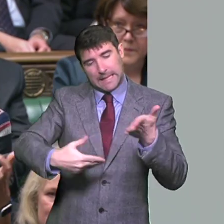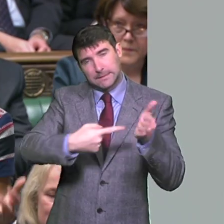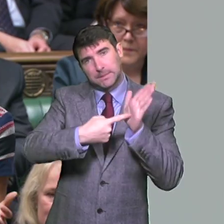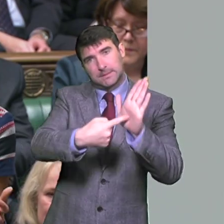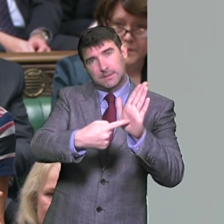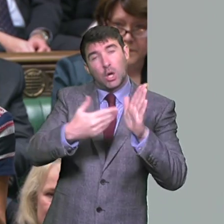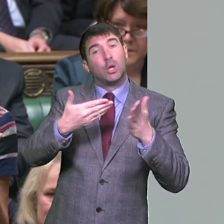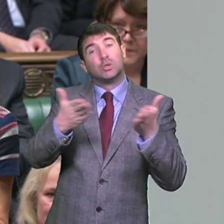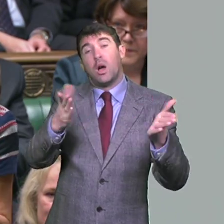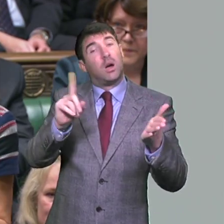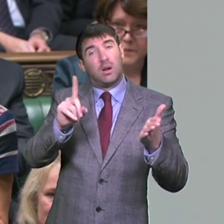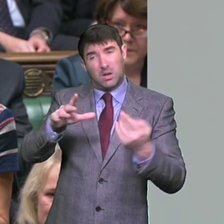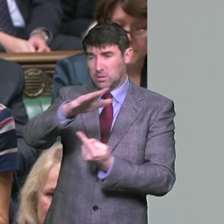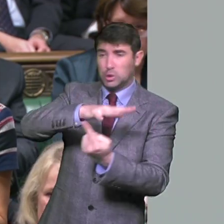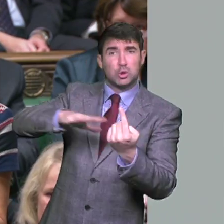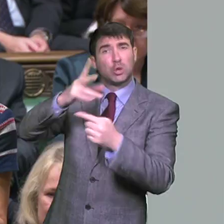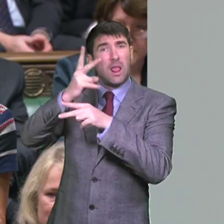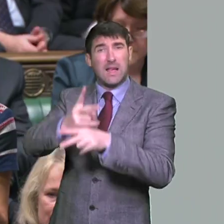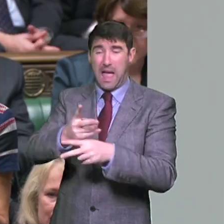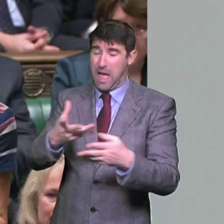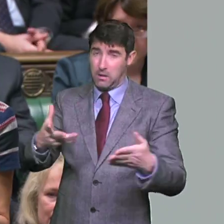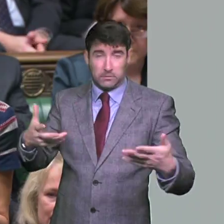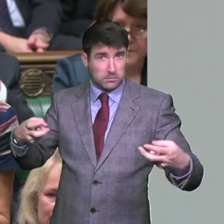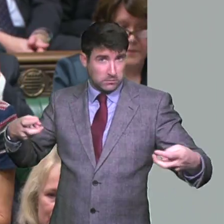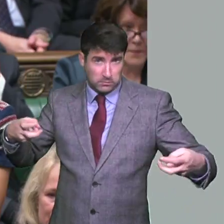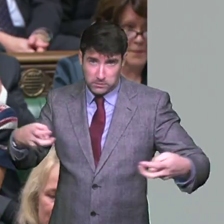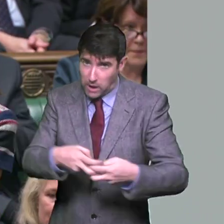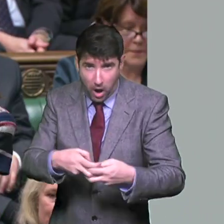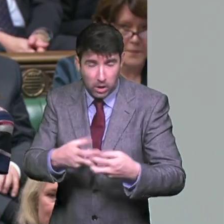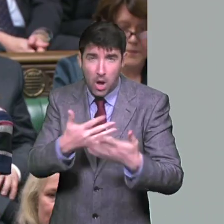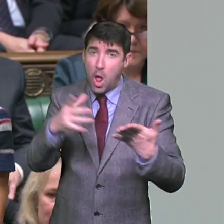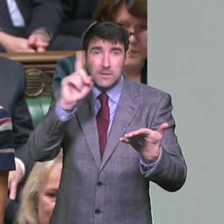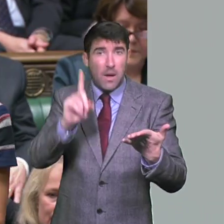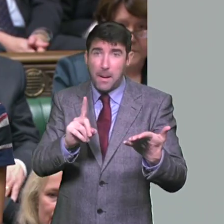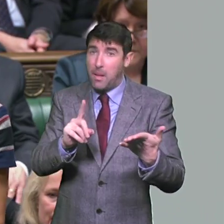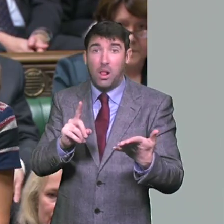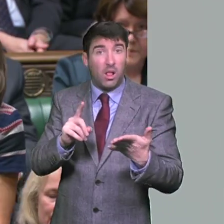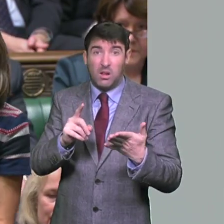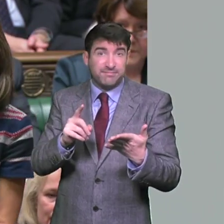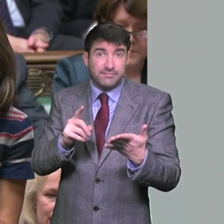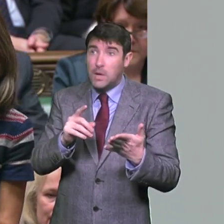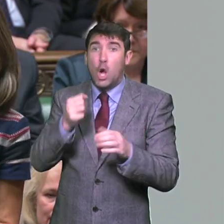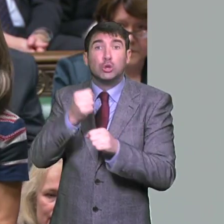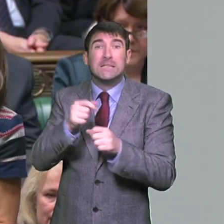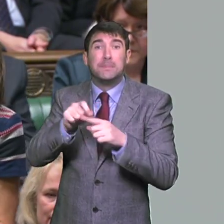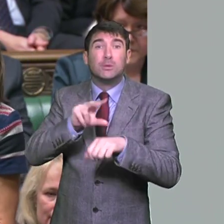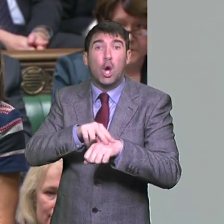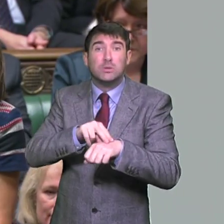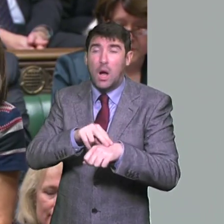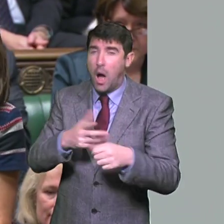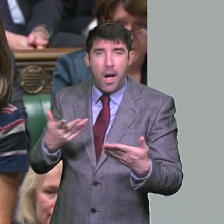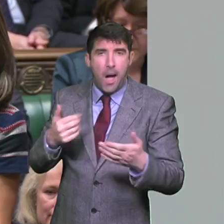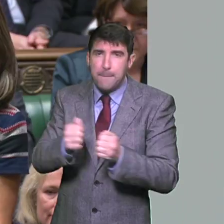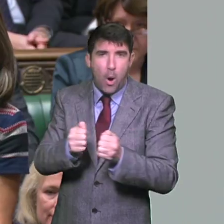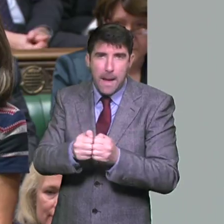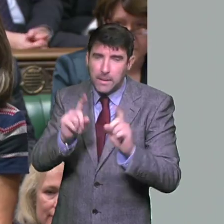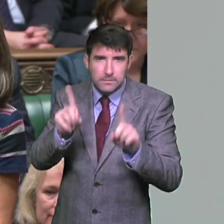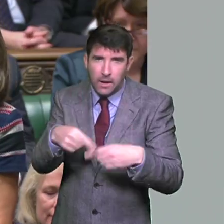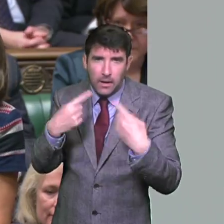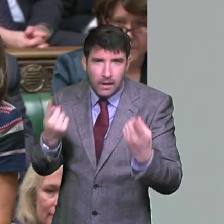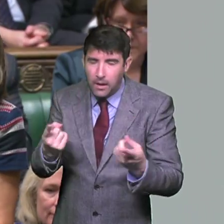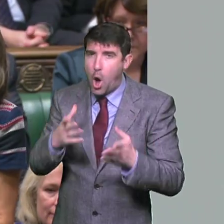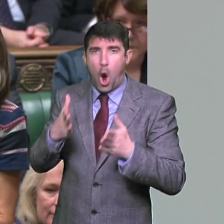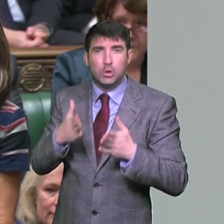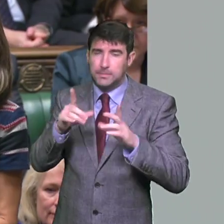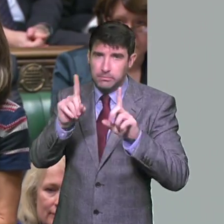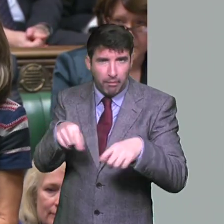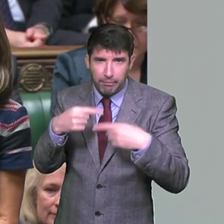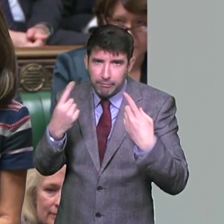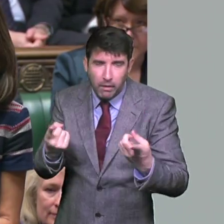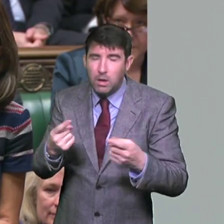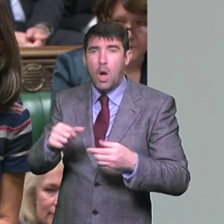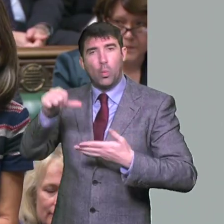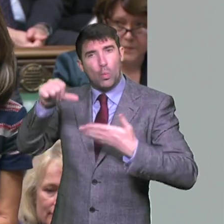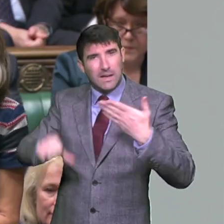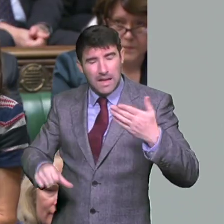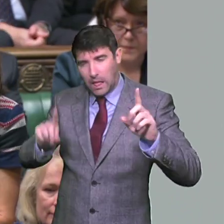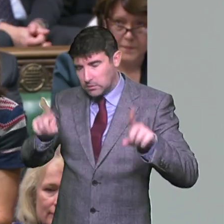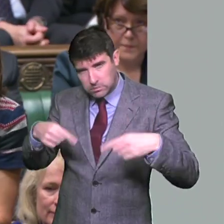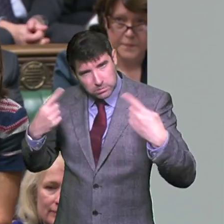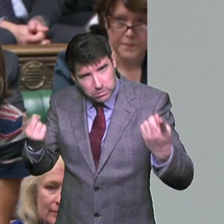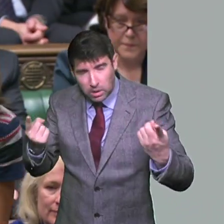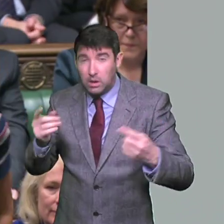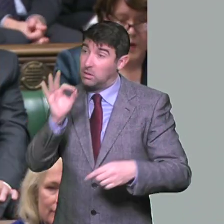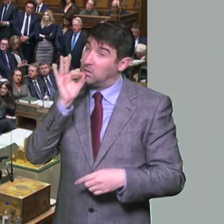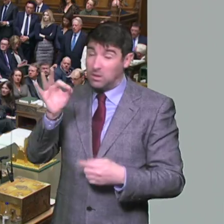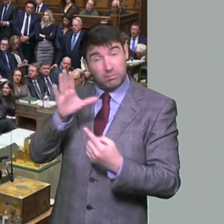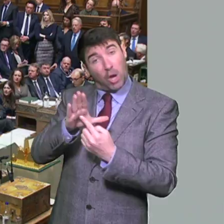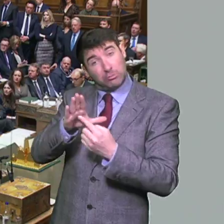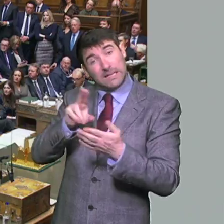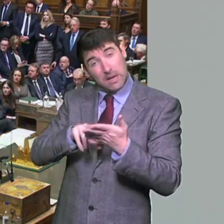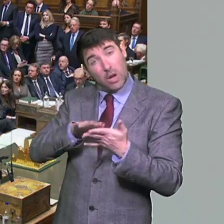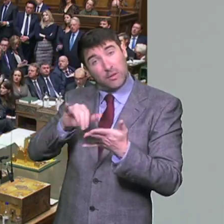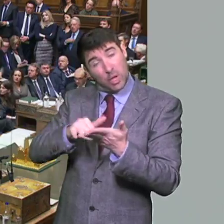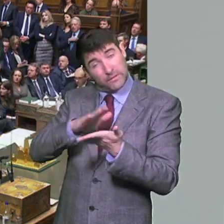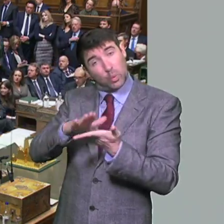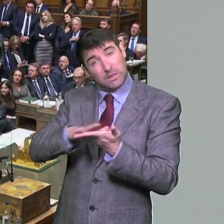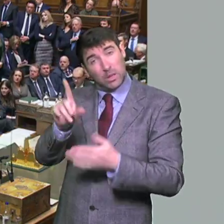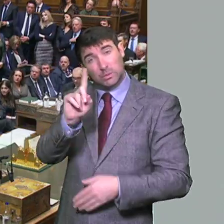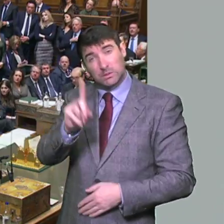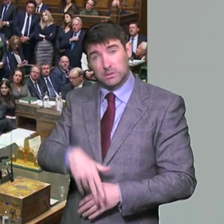I hear the same from my constituents who are struggling to see a GP or waiting for treatment, so I urge him to make unblocking the NHS a priority for him and his Health Secretary.